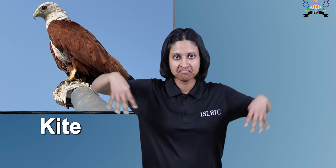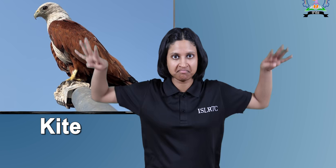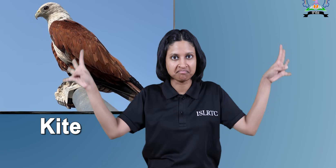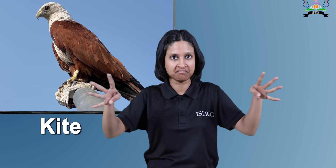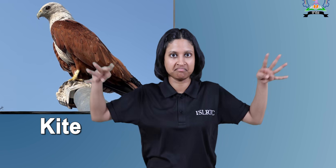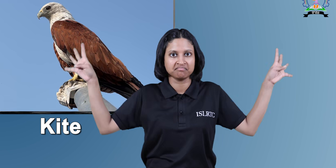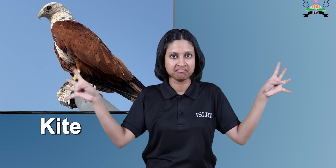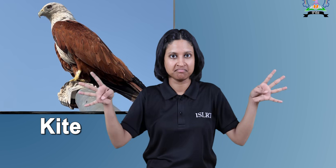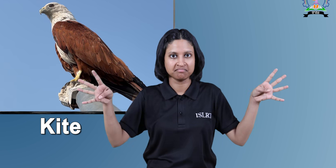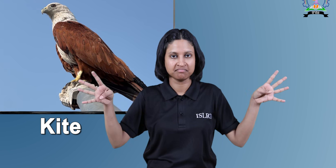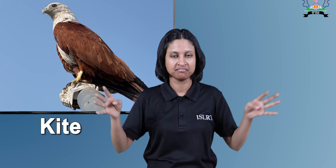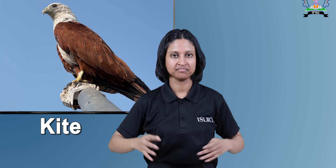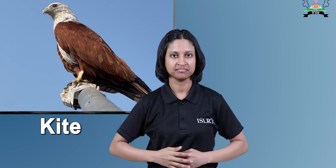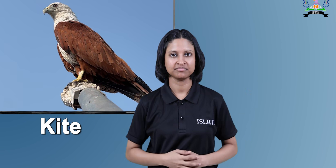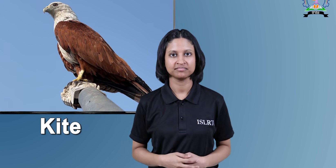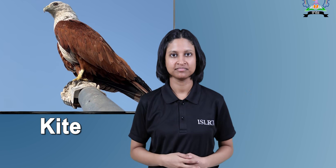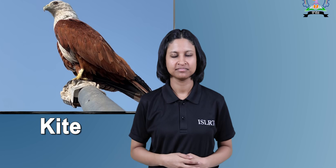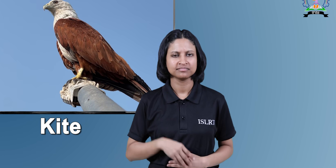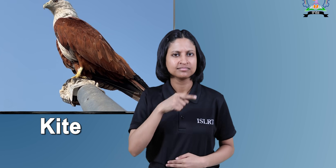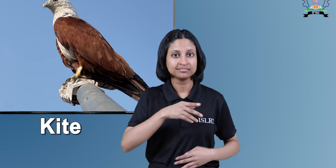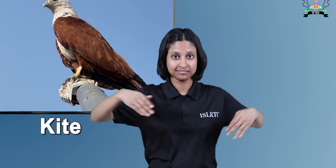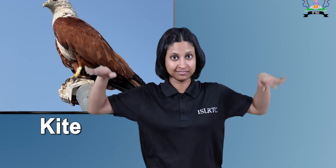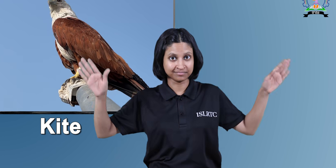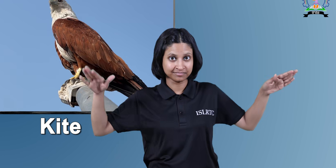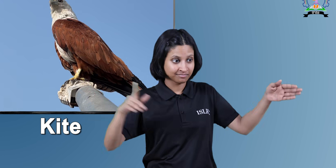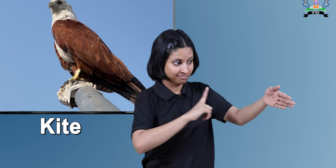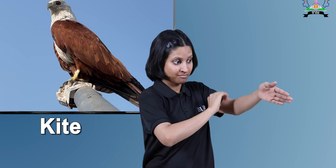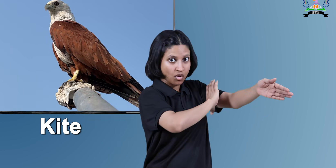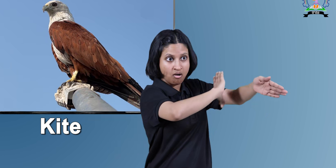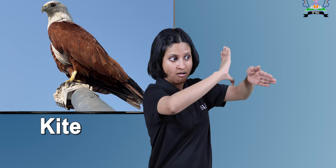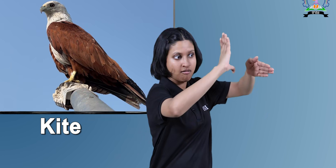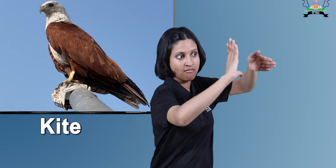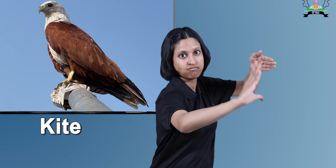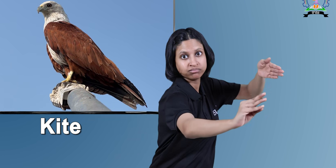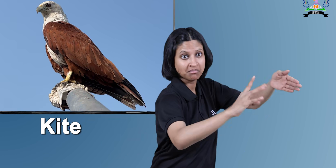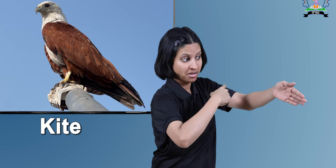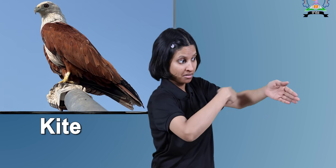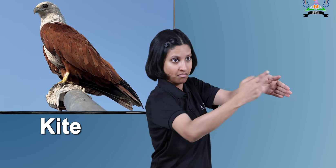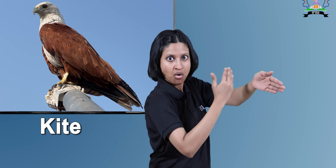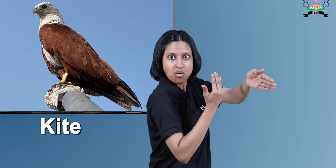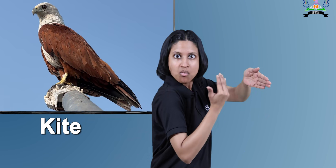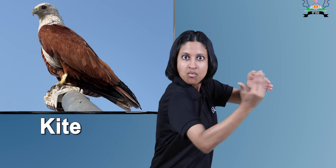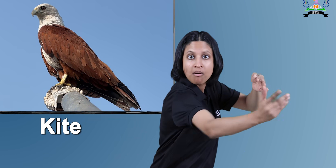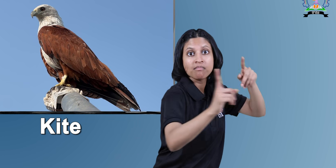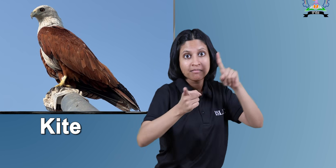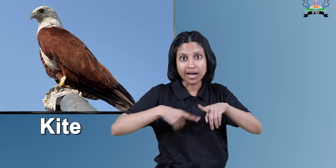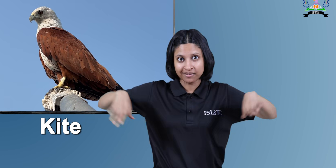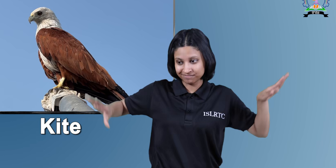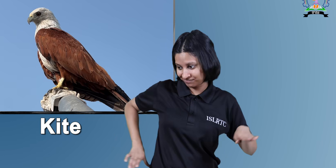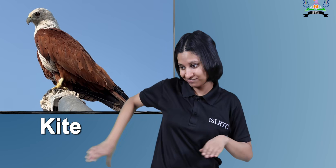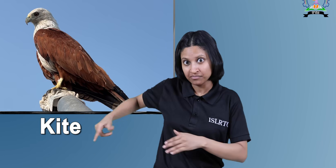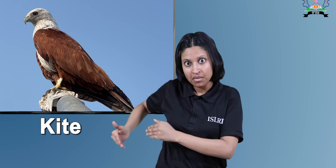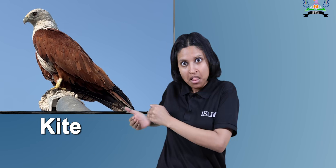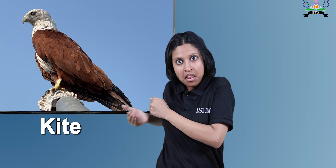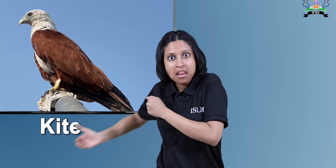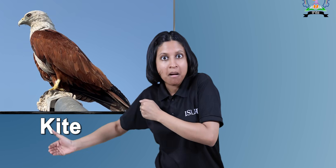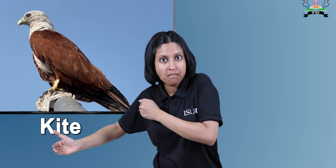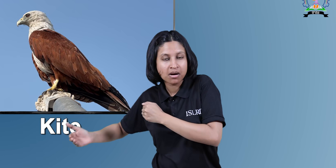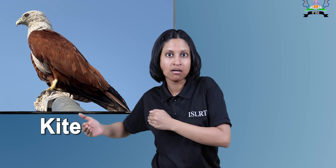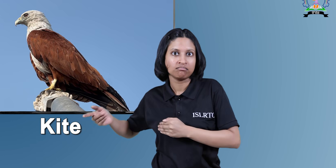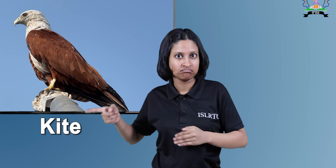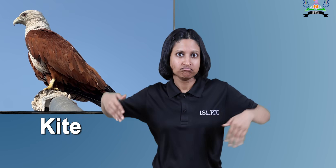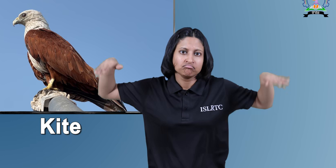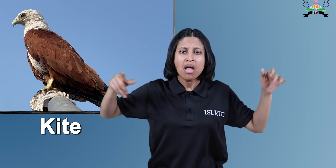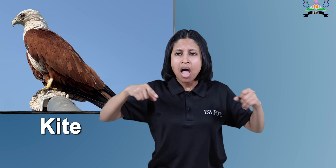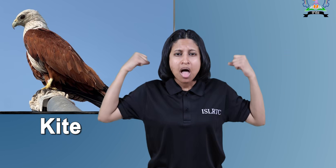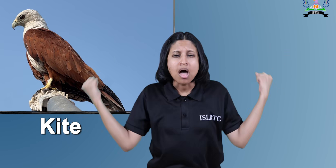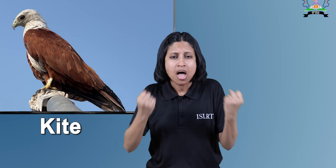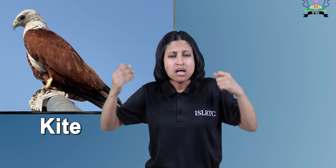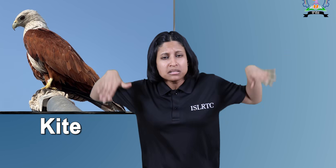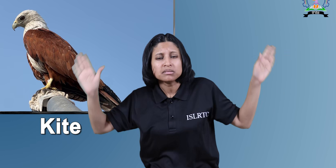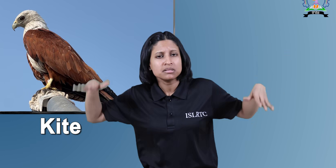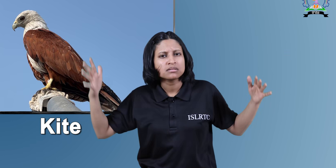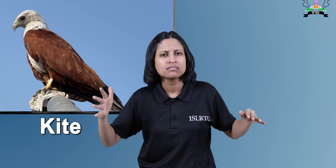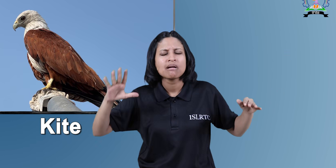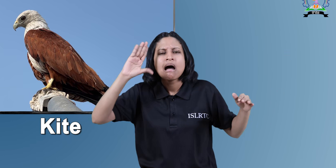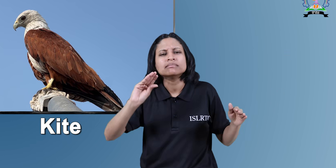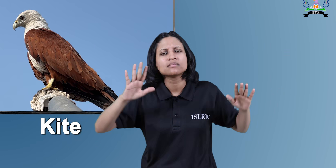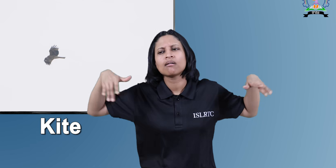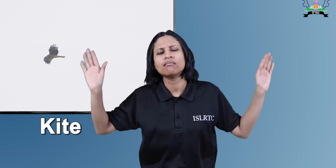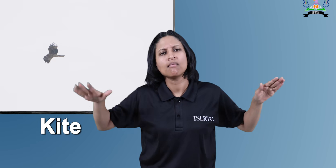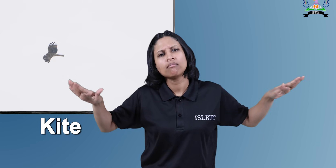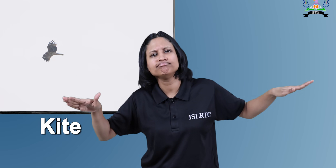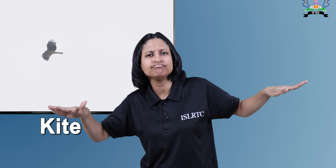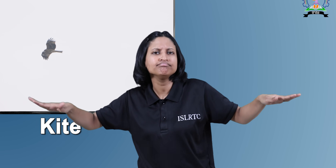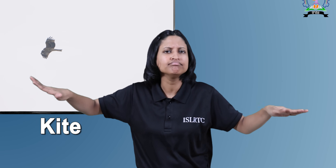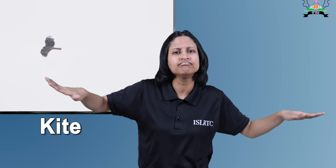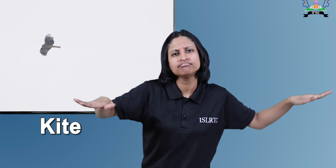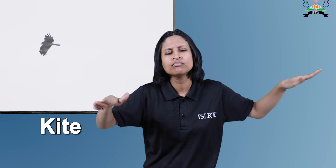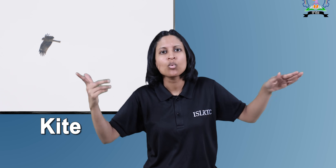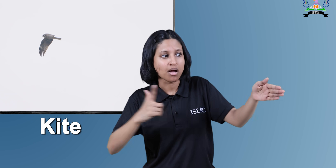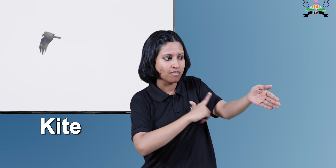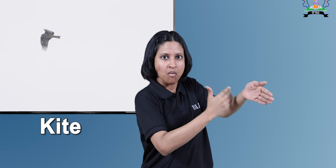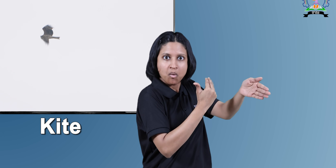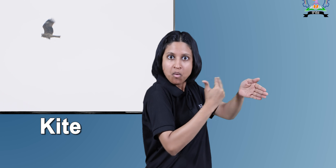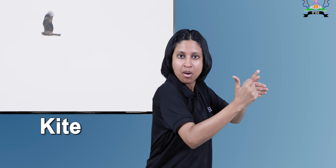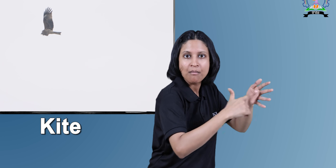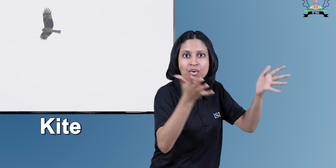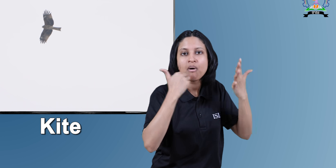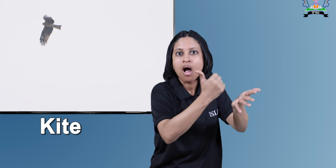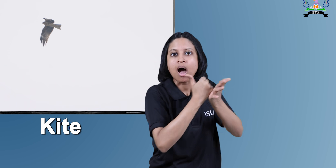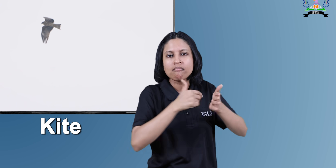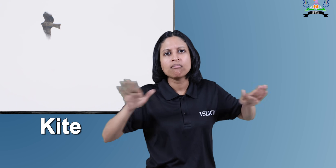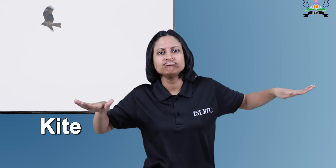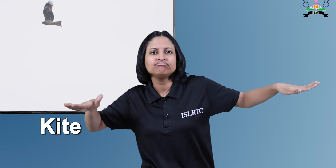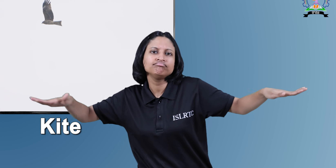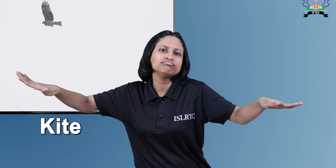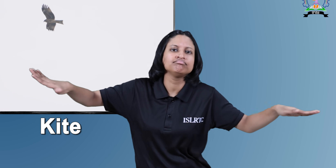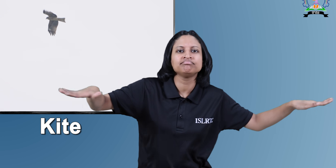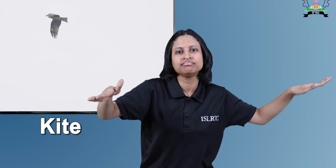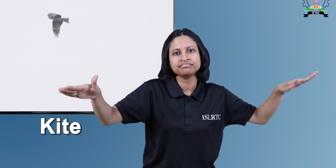Kite It is a bird with long wings and a long tail, that glides effortlessly with the help of its wings.